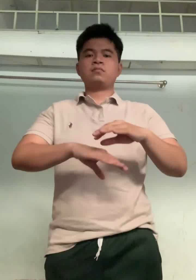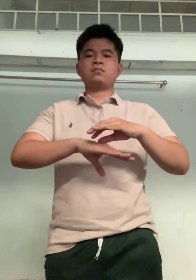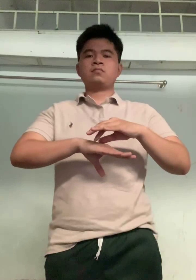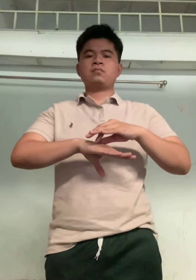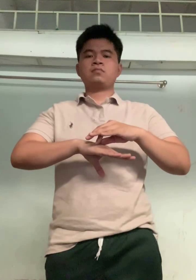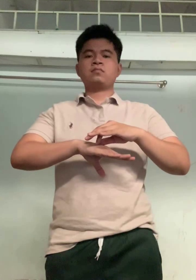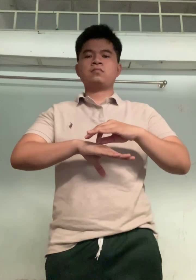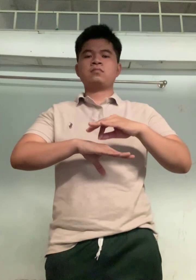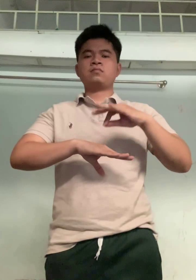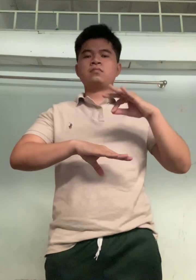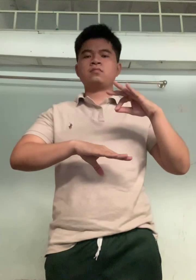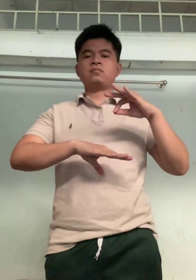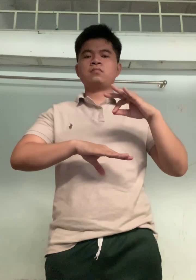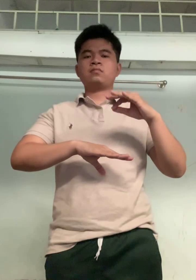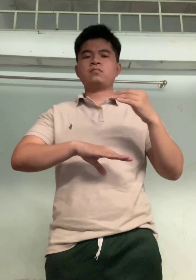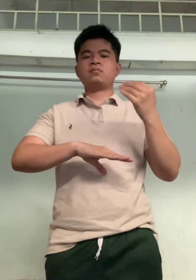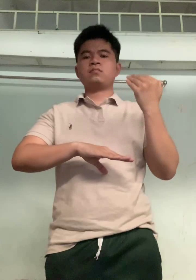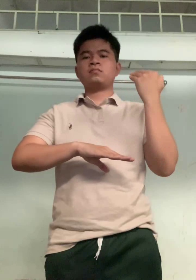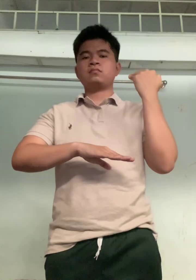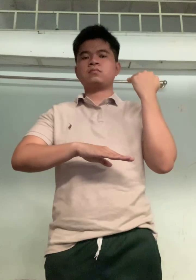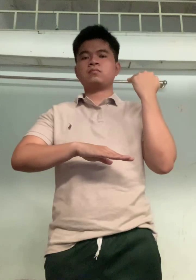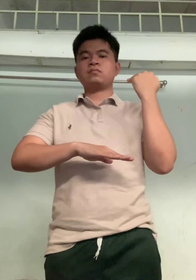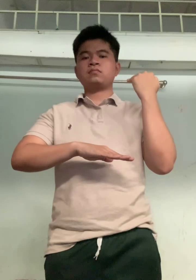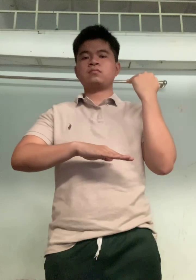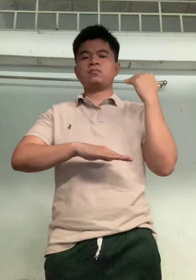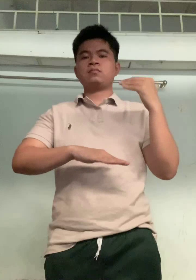tuan truoc